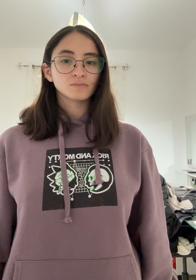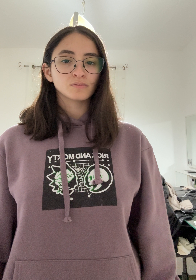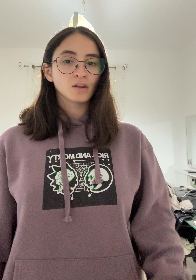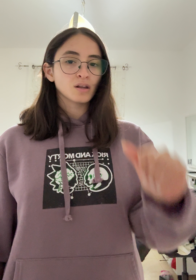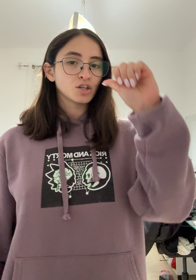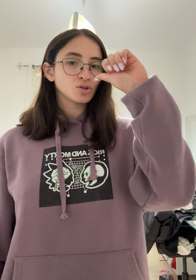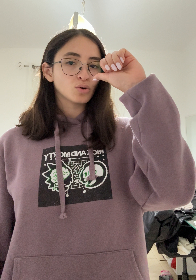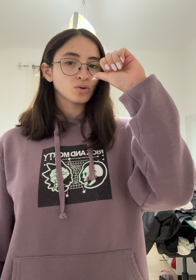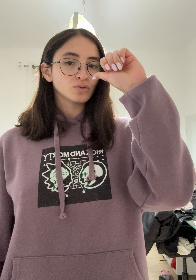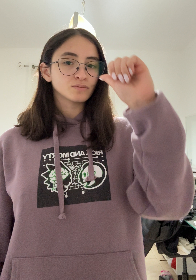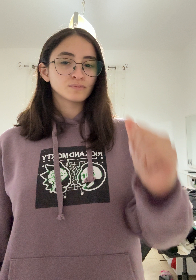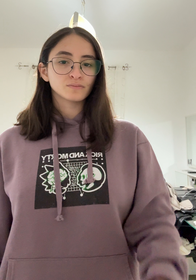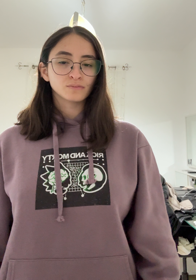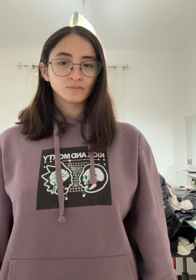לשתות